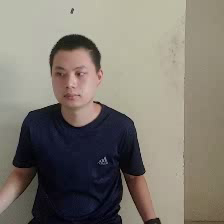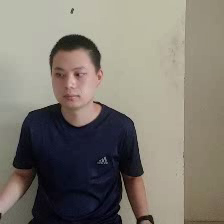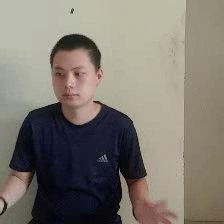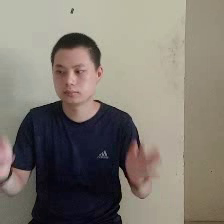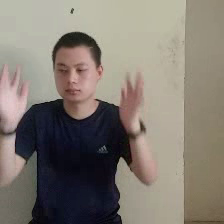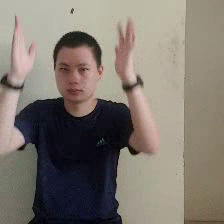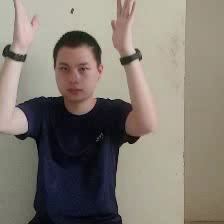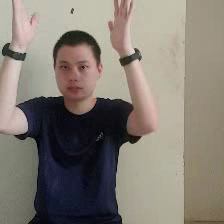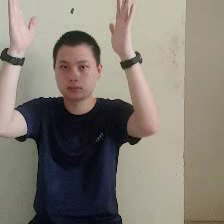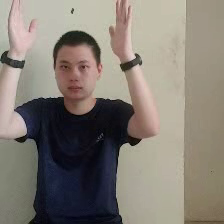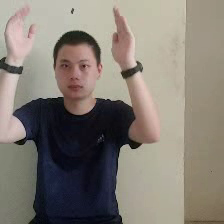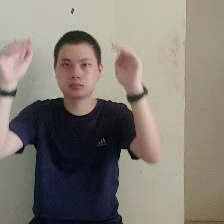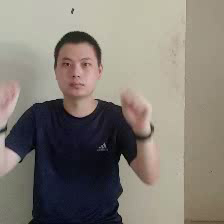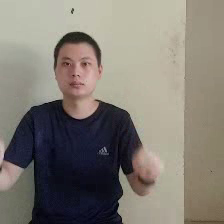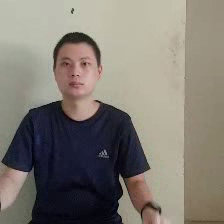Chạy